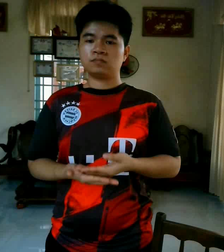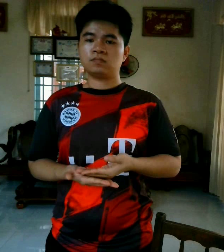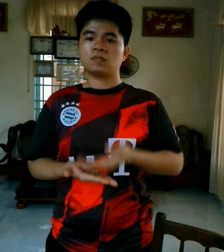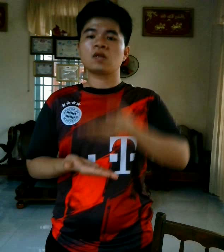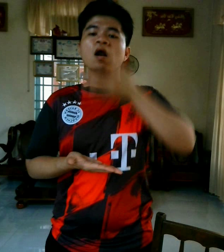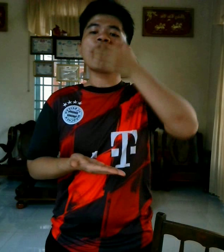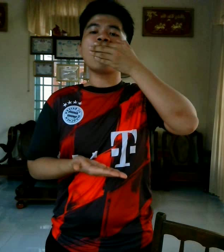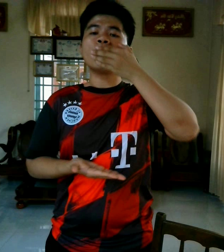sup